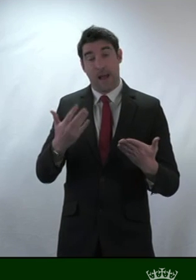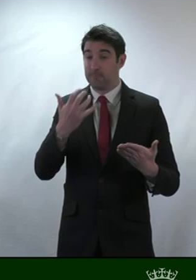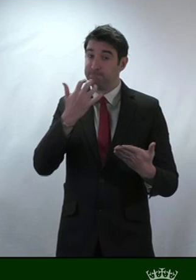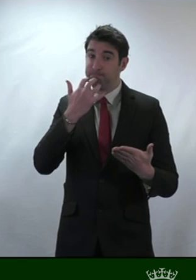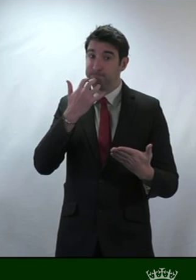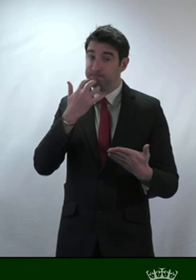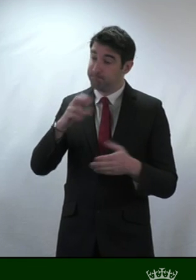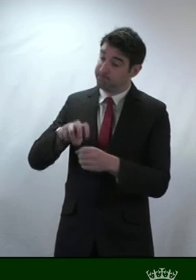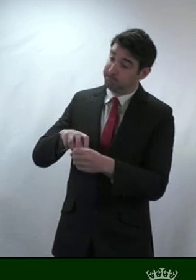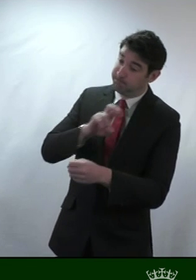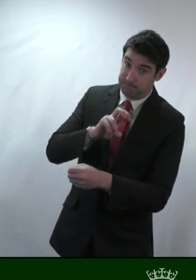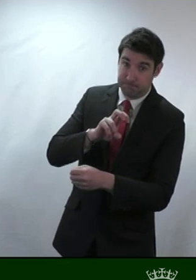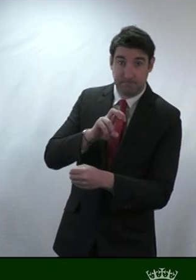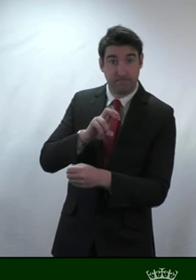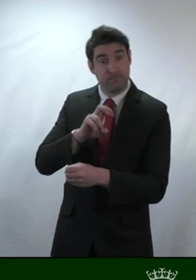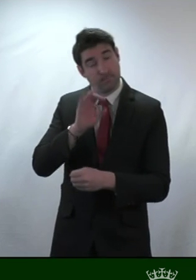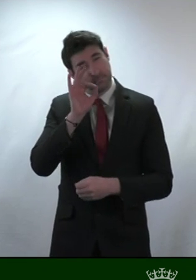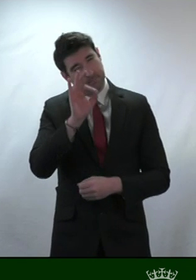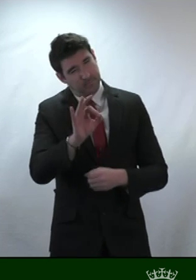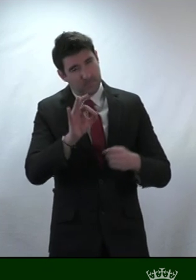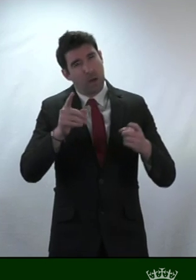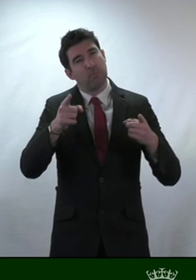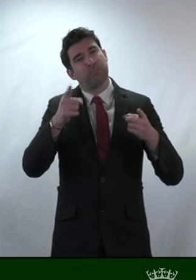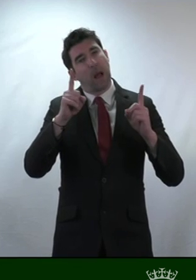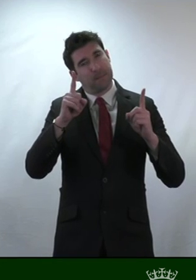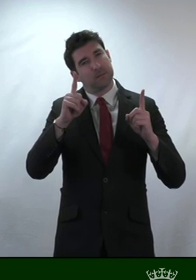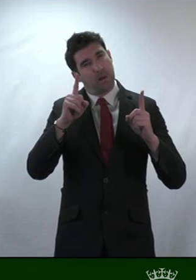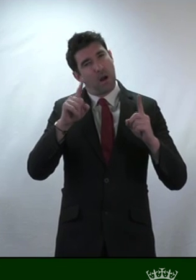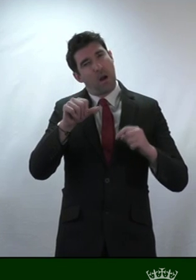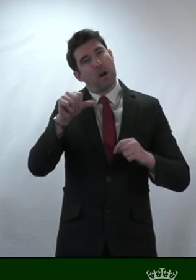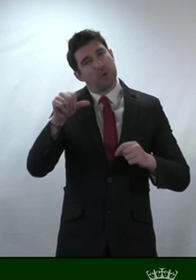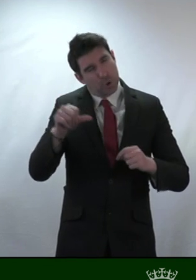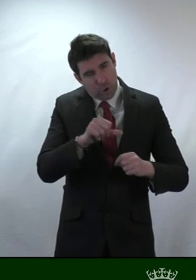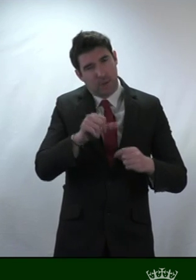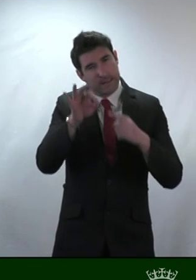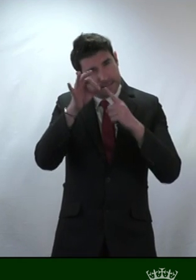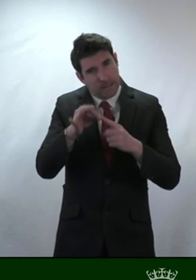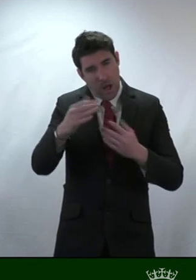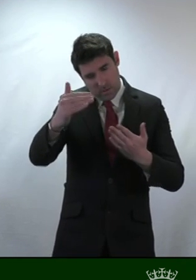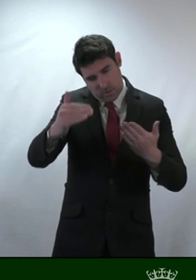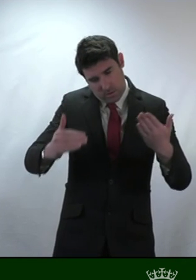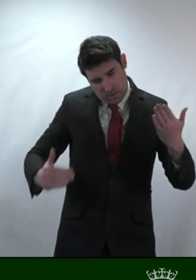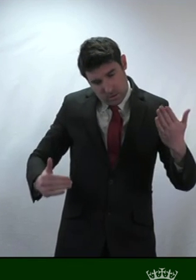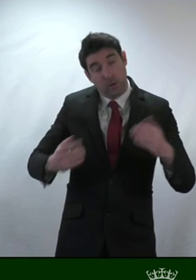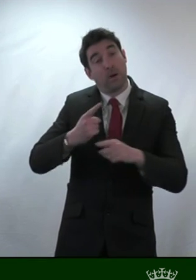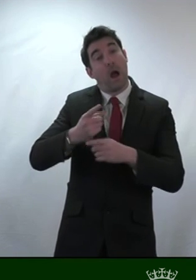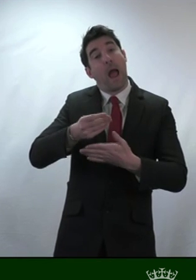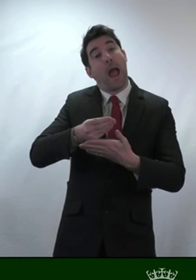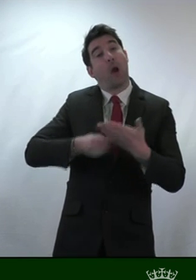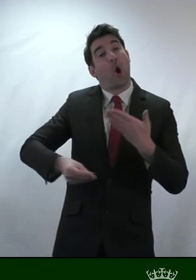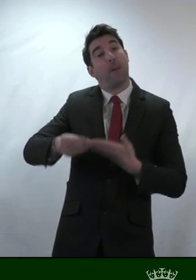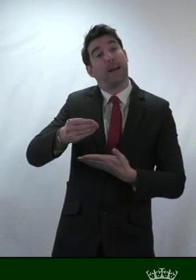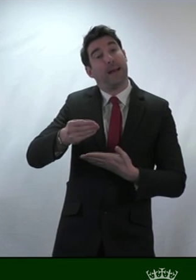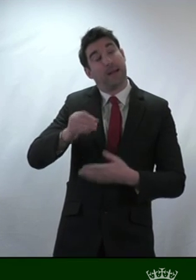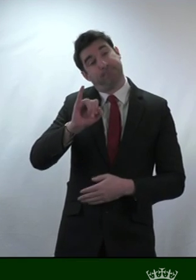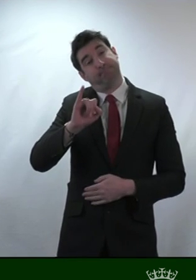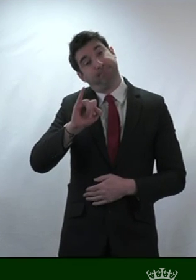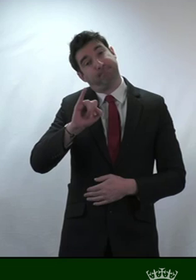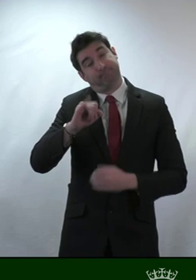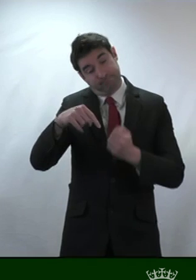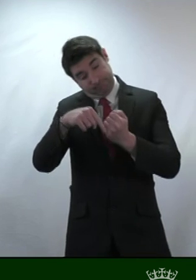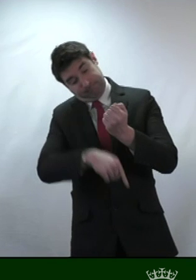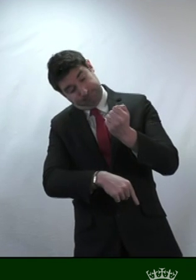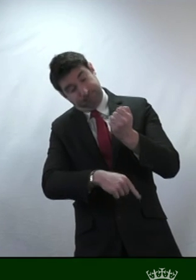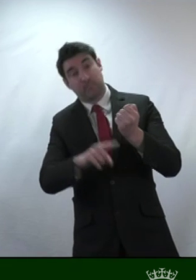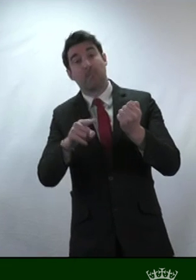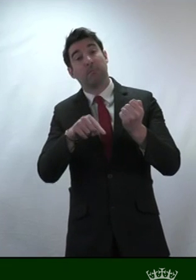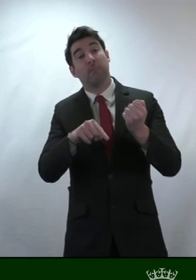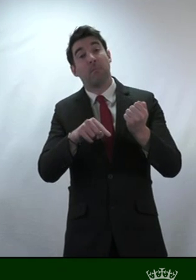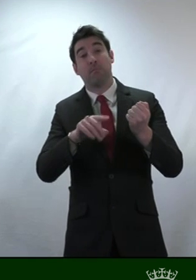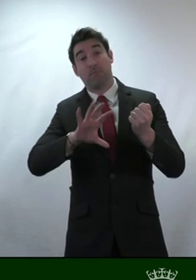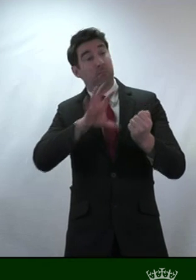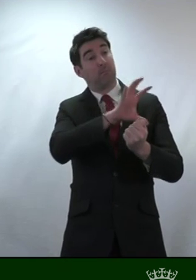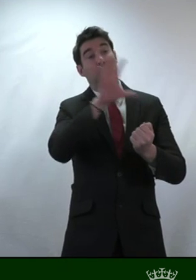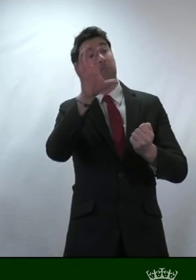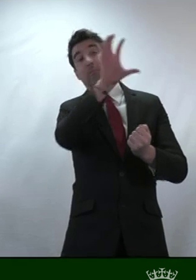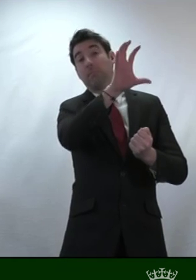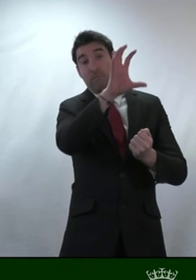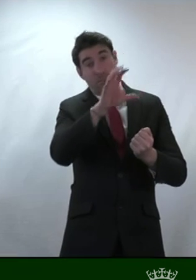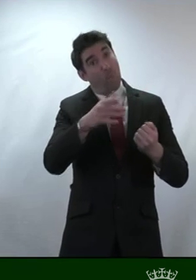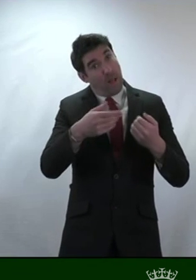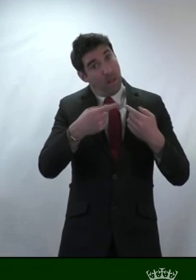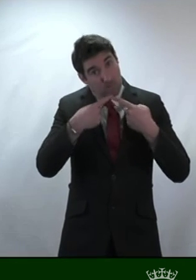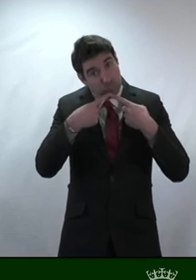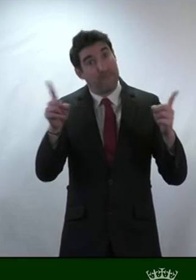Ahead of any vote in Parliament, will the Prime Minister commit to releasing a detailed economic impact assessment of the cost to the UK of his extreme Tory Brexit plans?